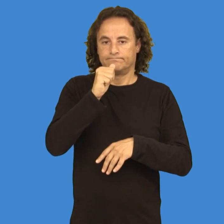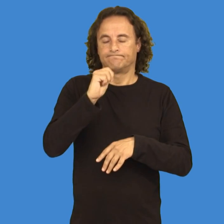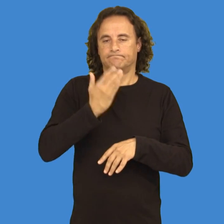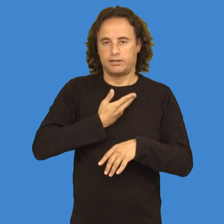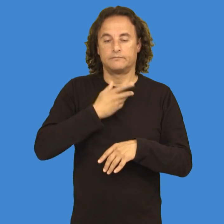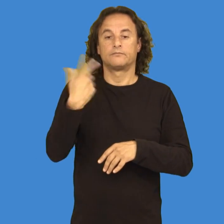afectar